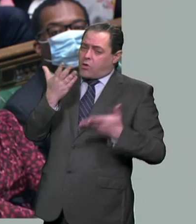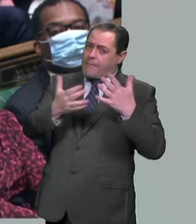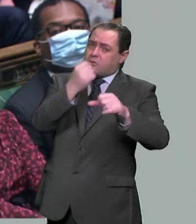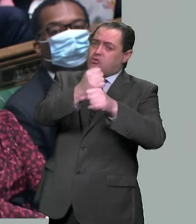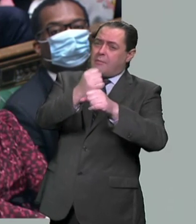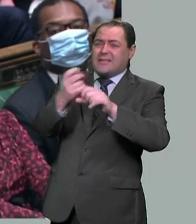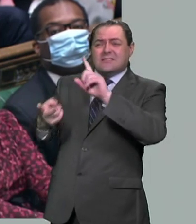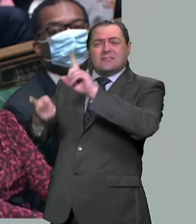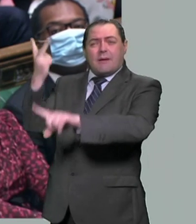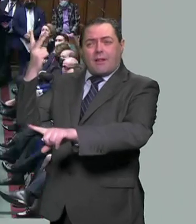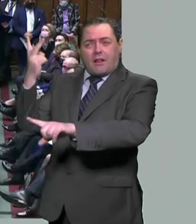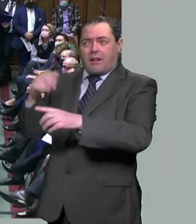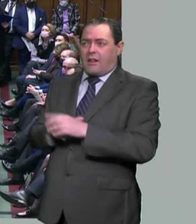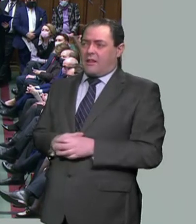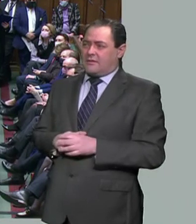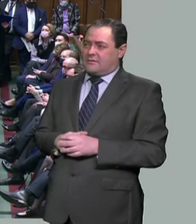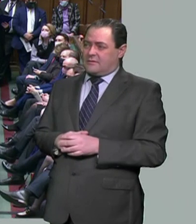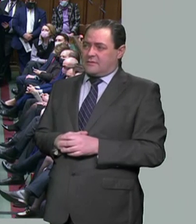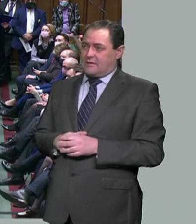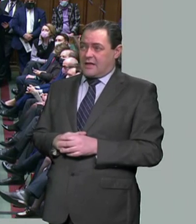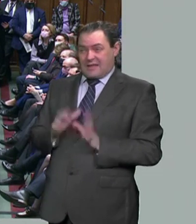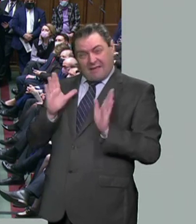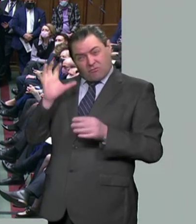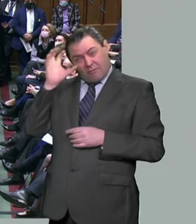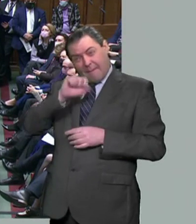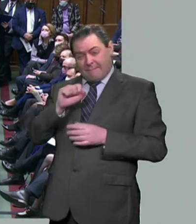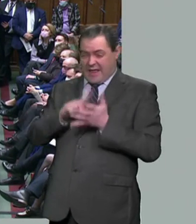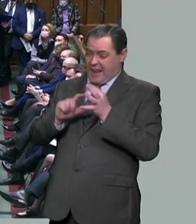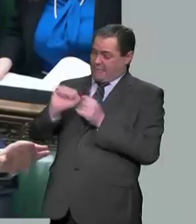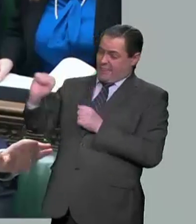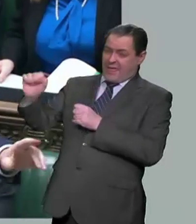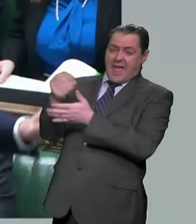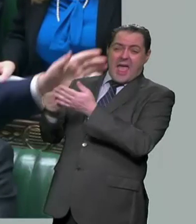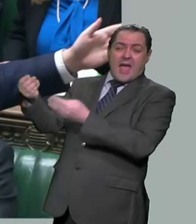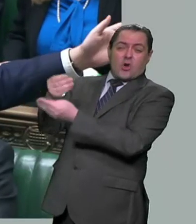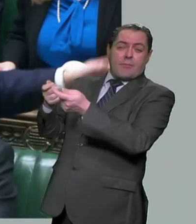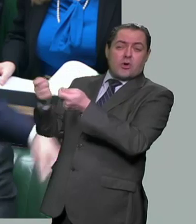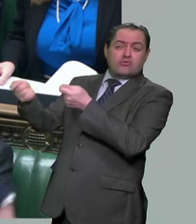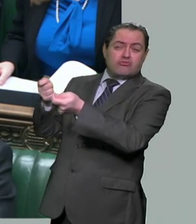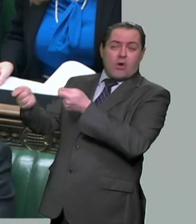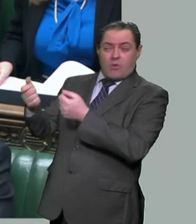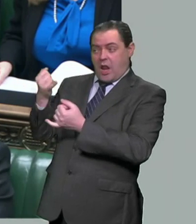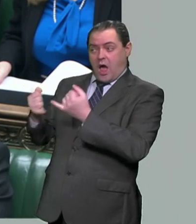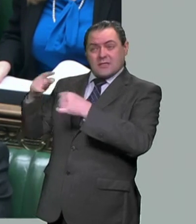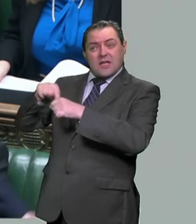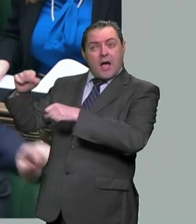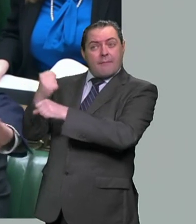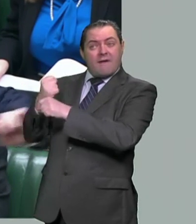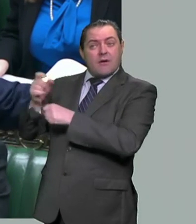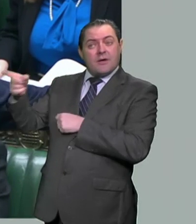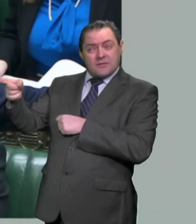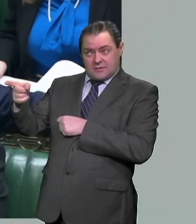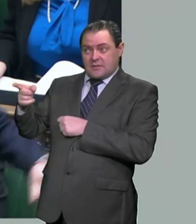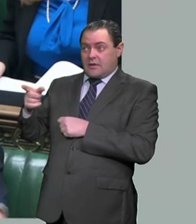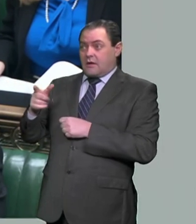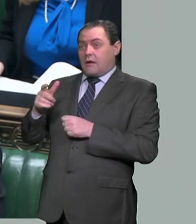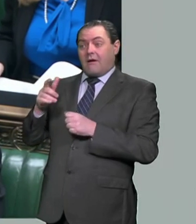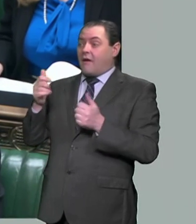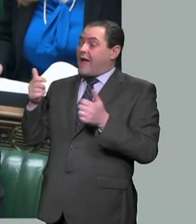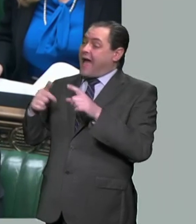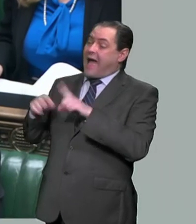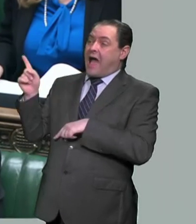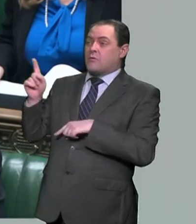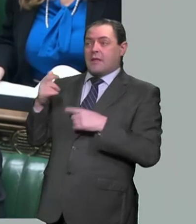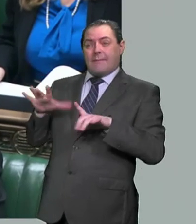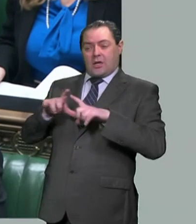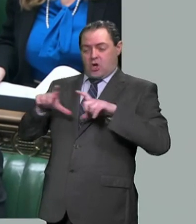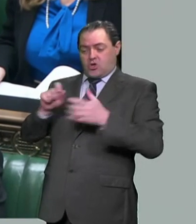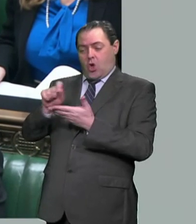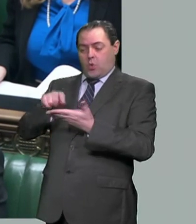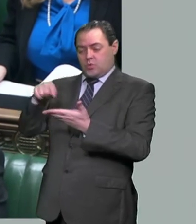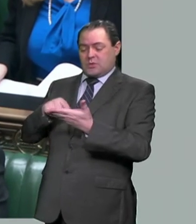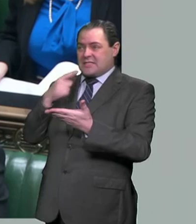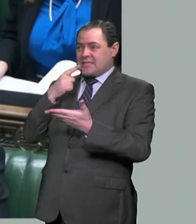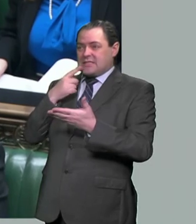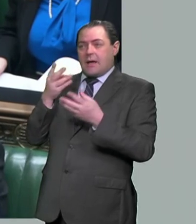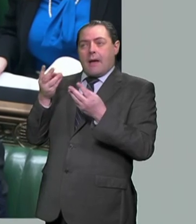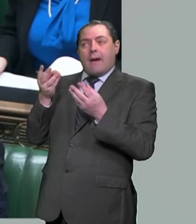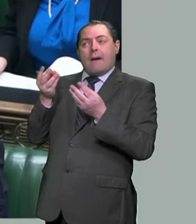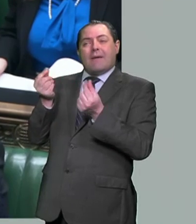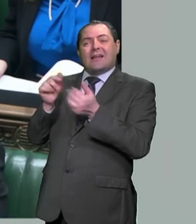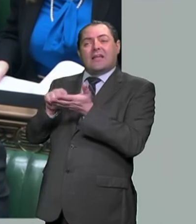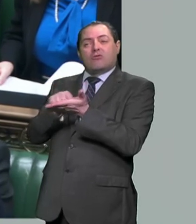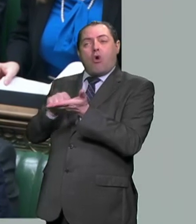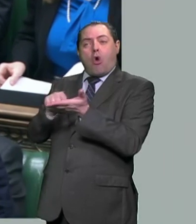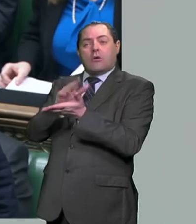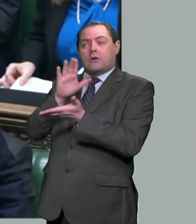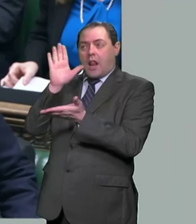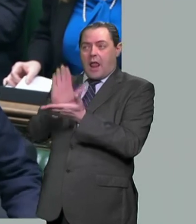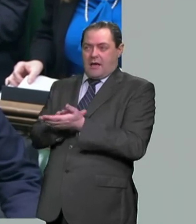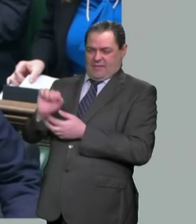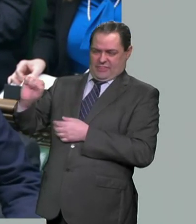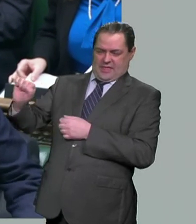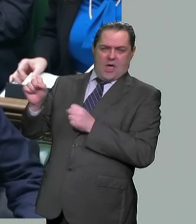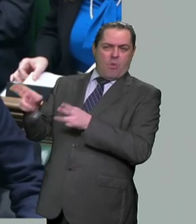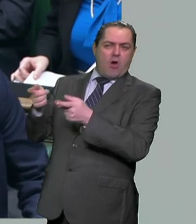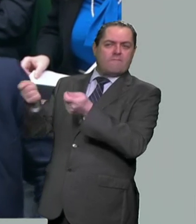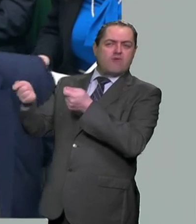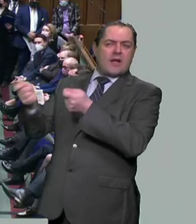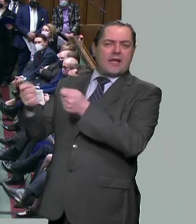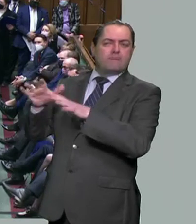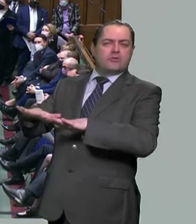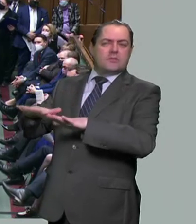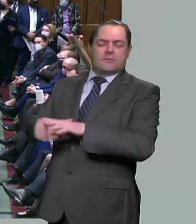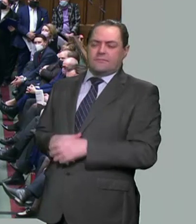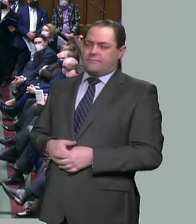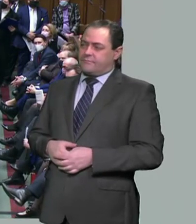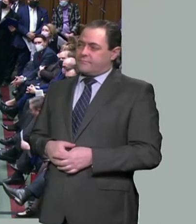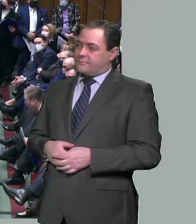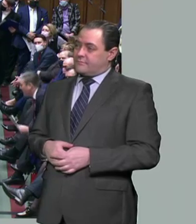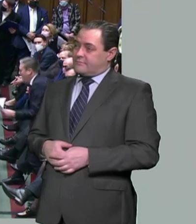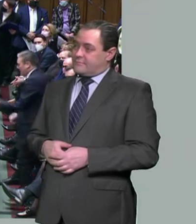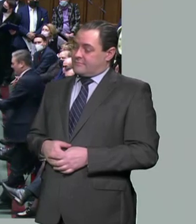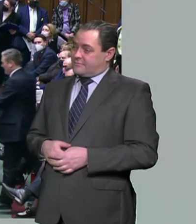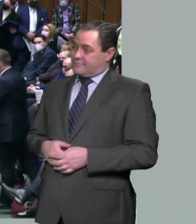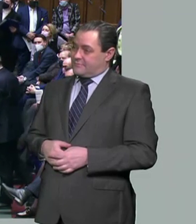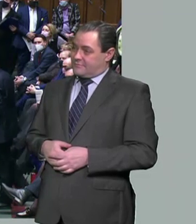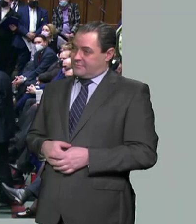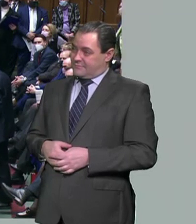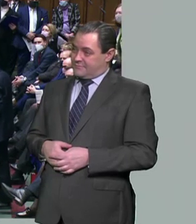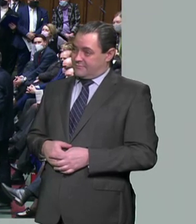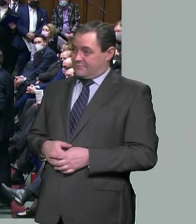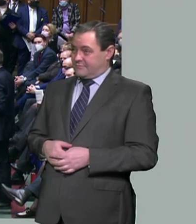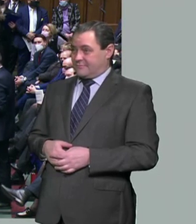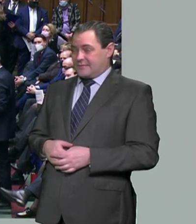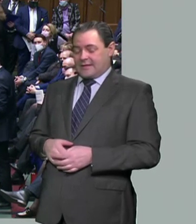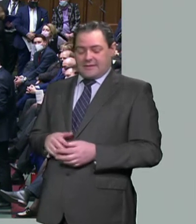Yes, that is absolutely true. If we want to know about Labour economics, never forget that the last time they were in office, when they were finally booted out, they left a note saying, “There is no money left.” That is the way they run the country.